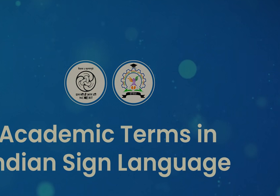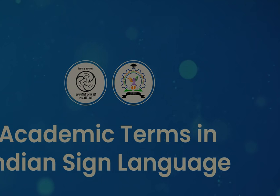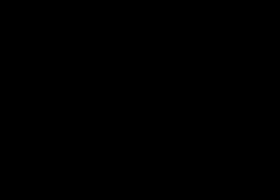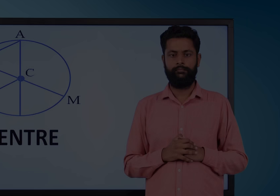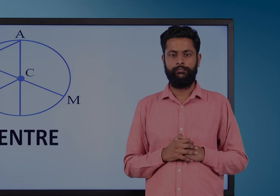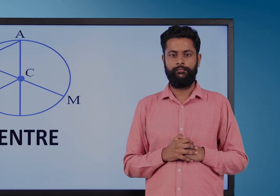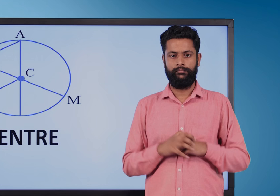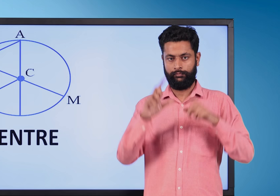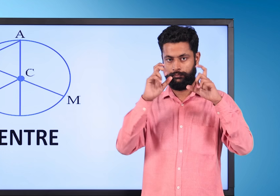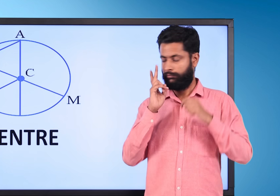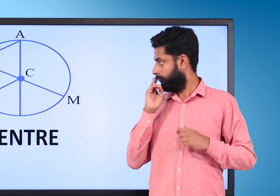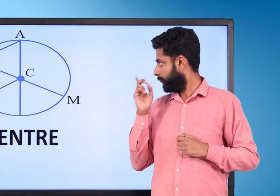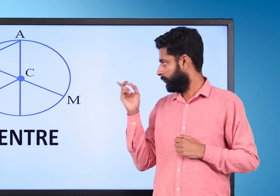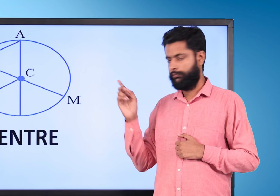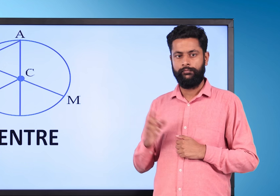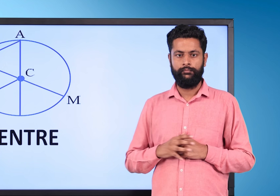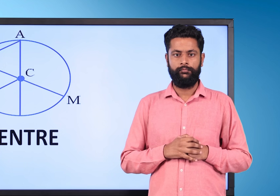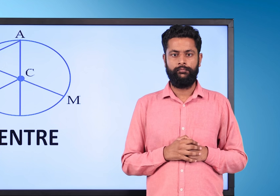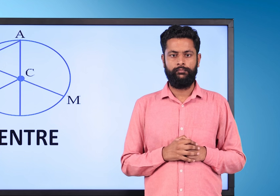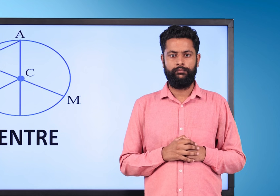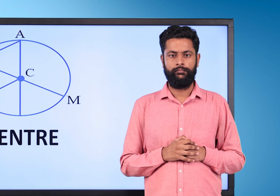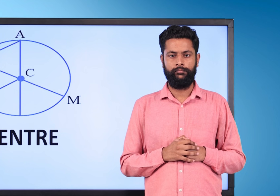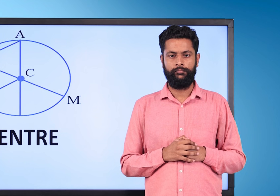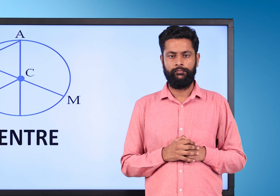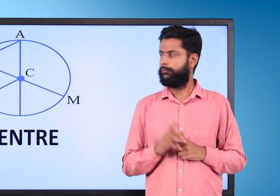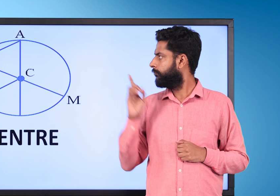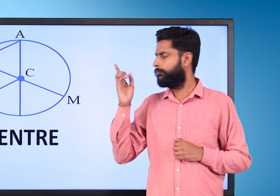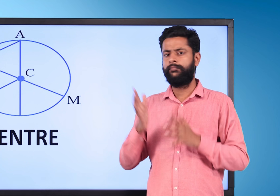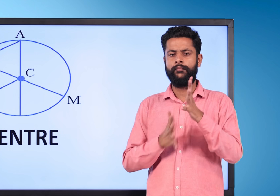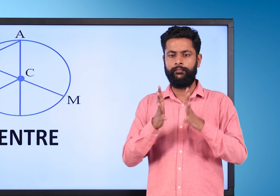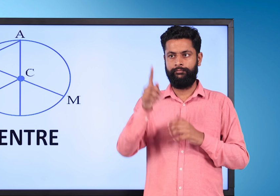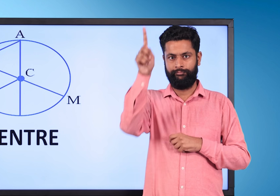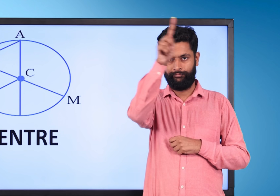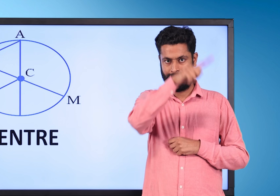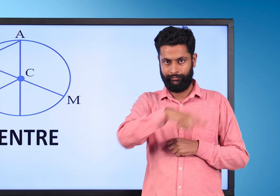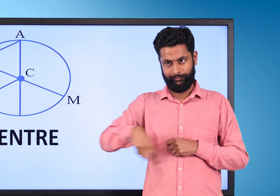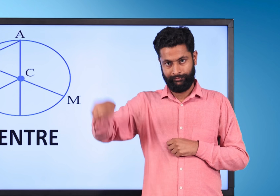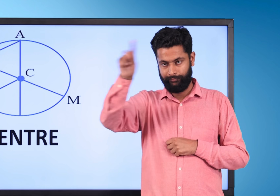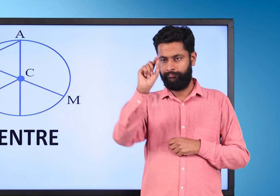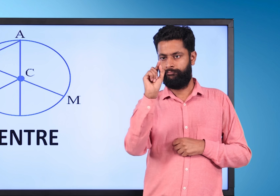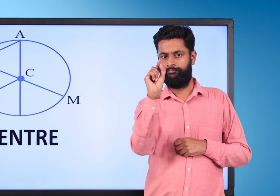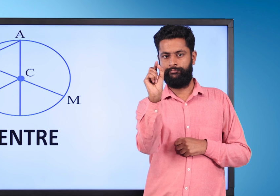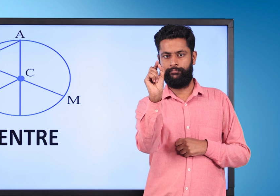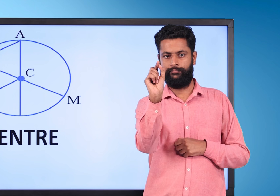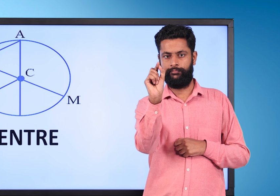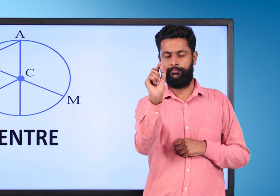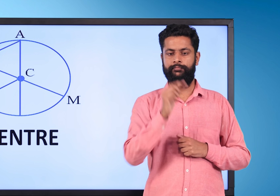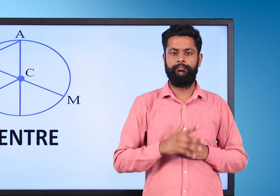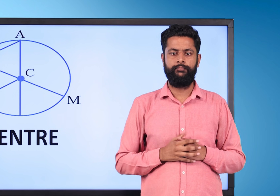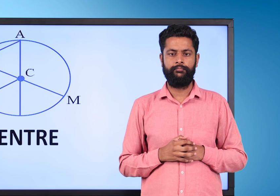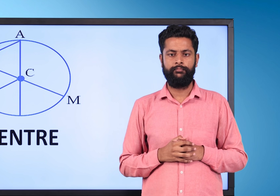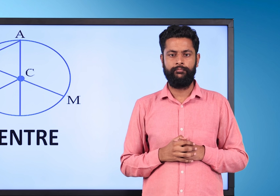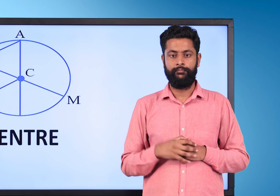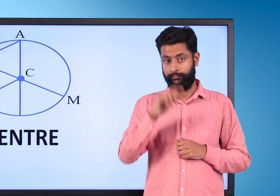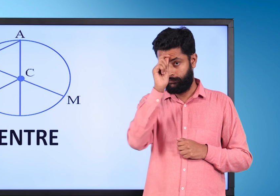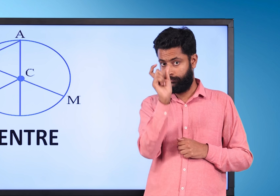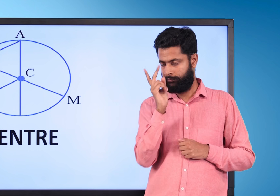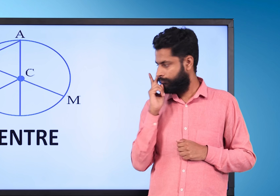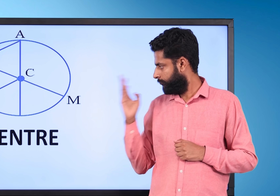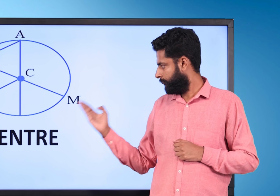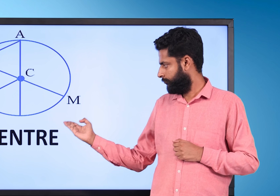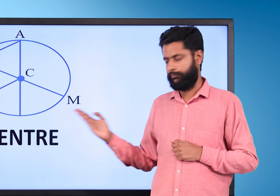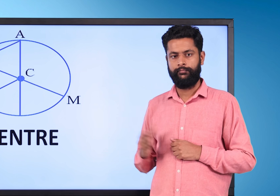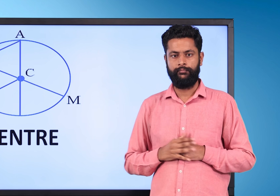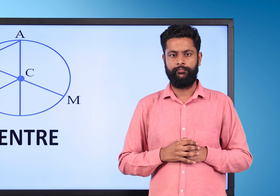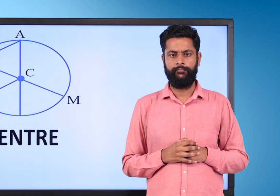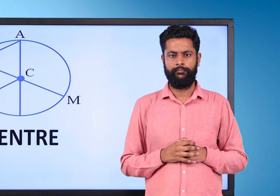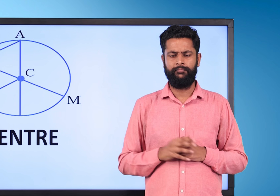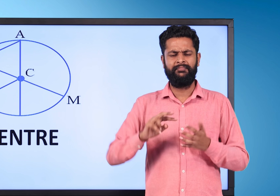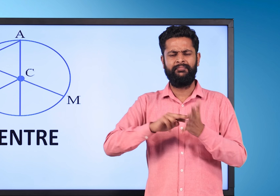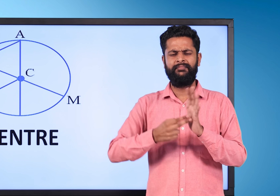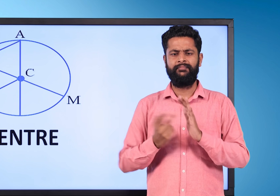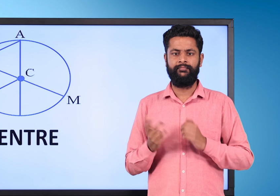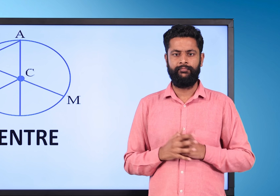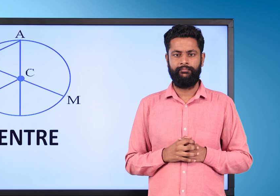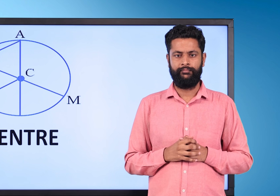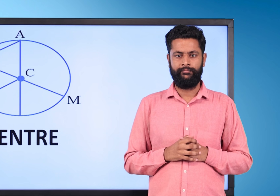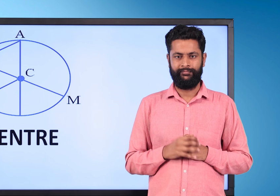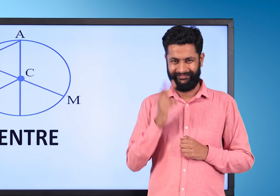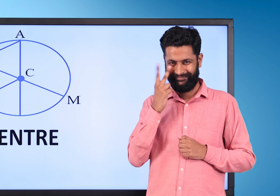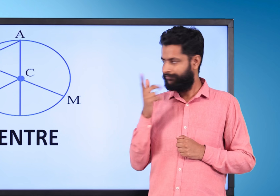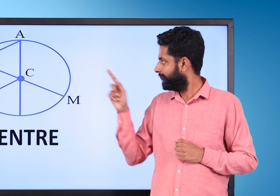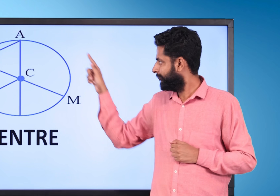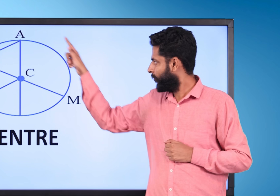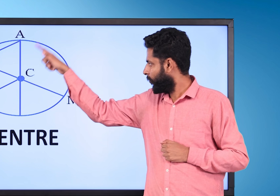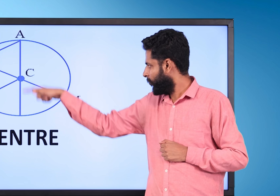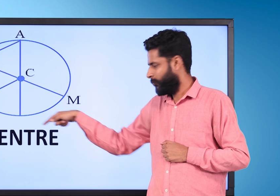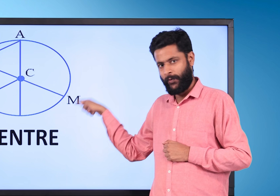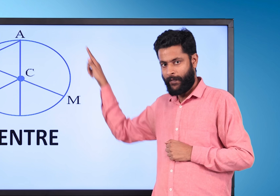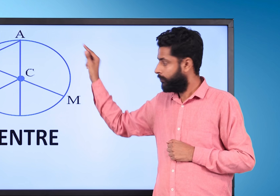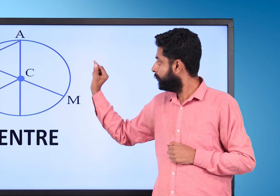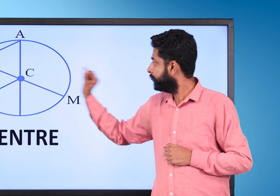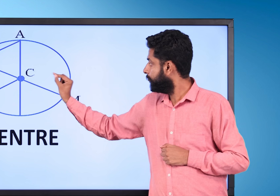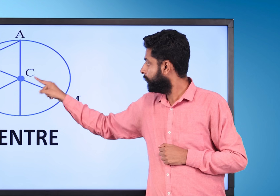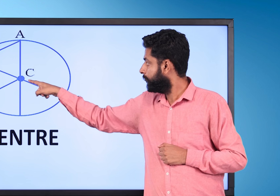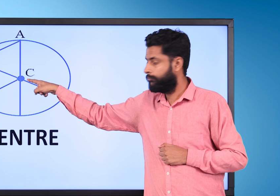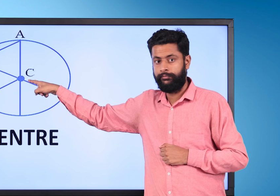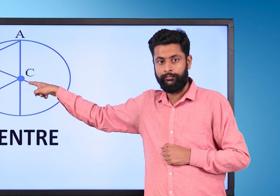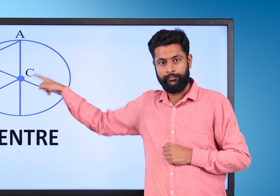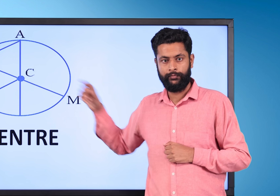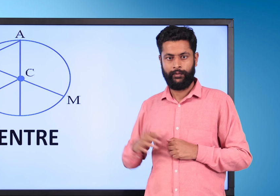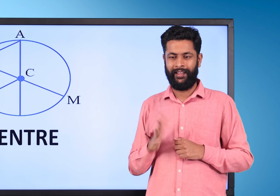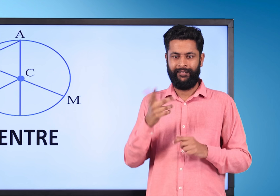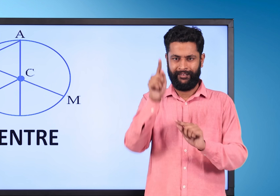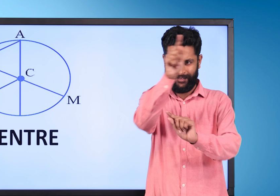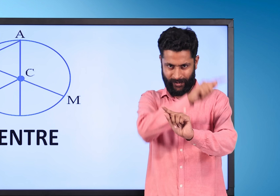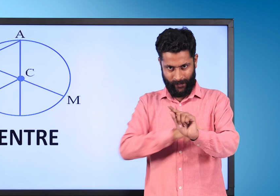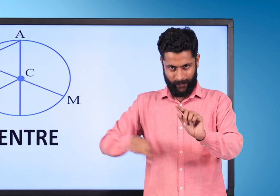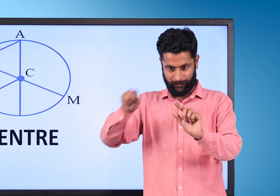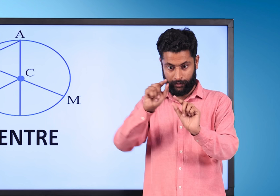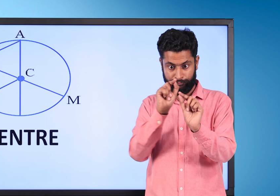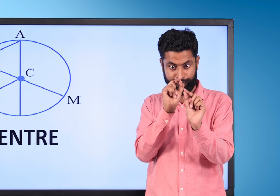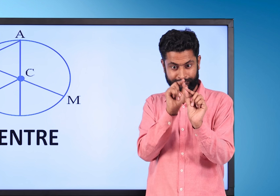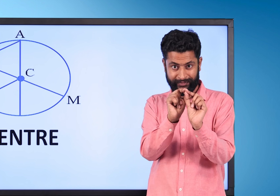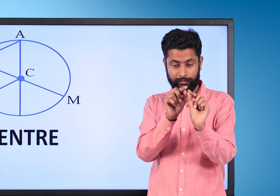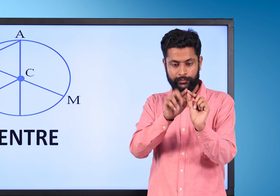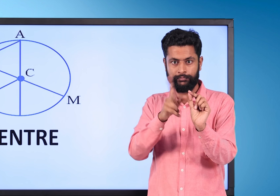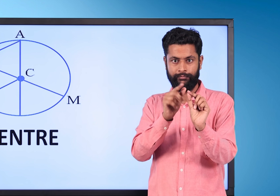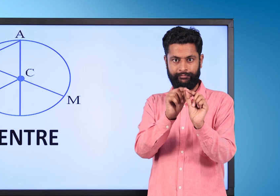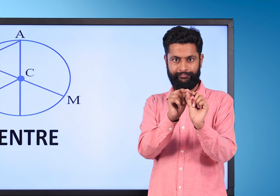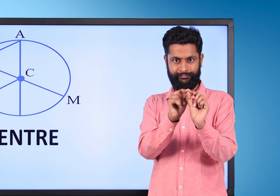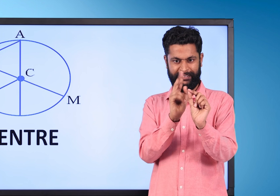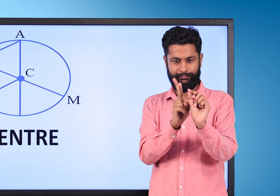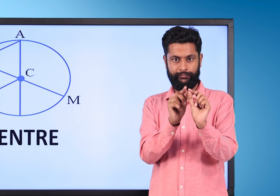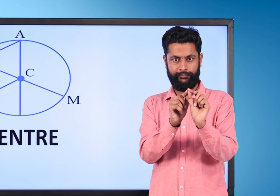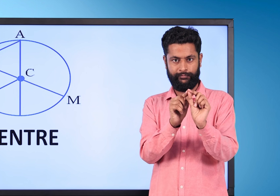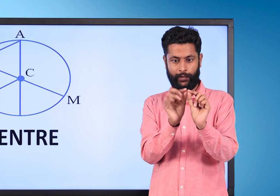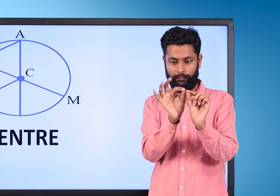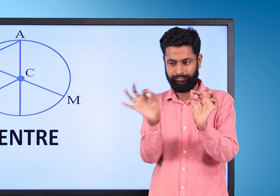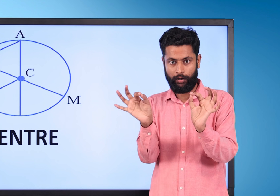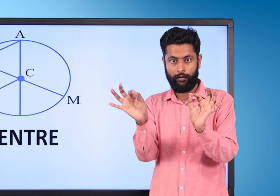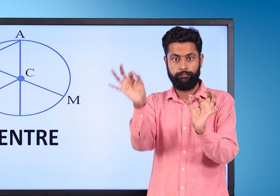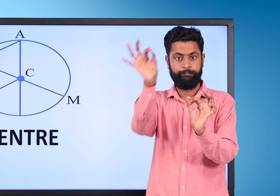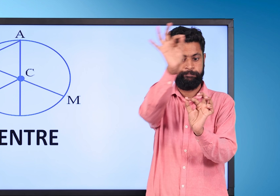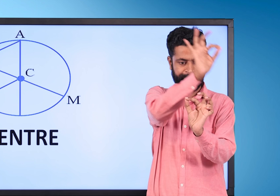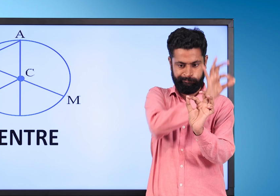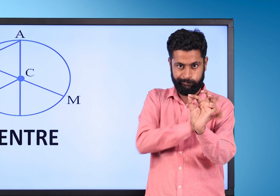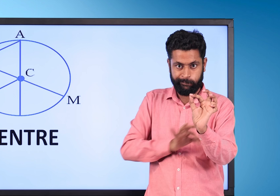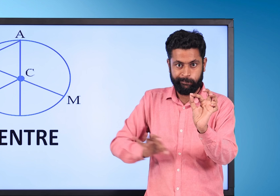This sign means centre. A circle is the path of a point moving at the same distance from a fixed point.